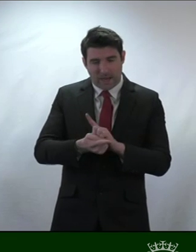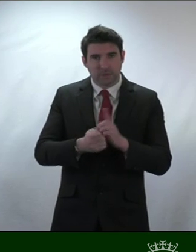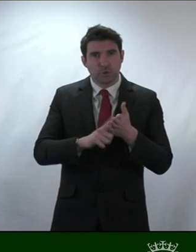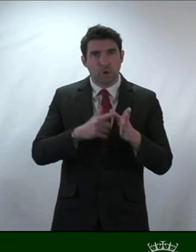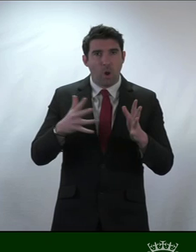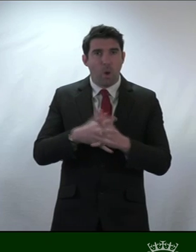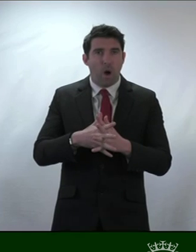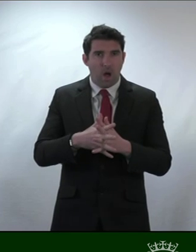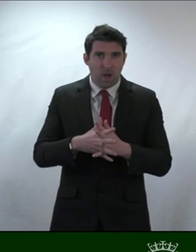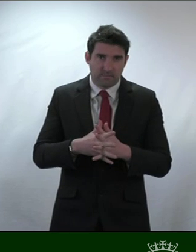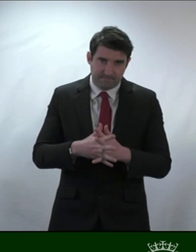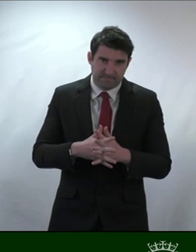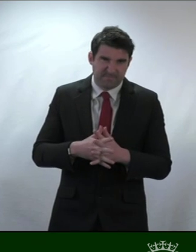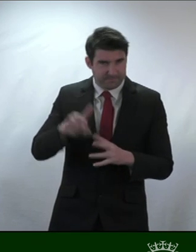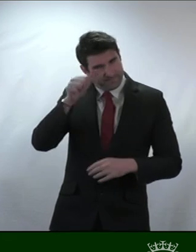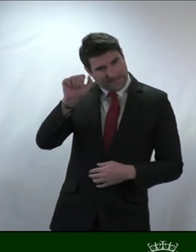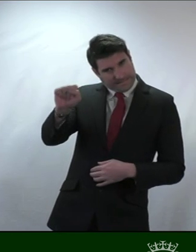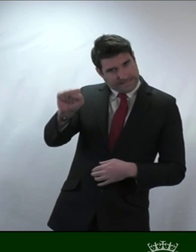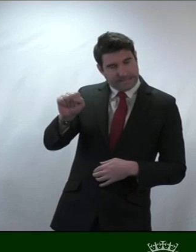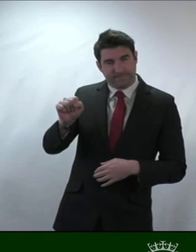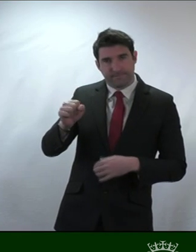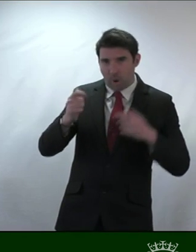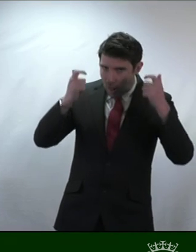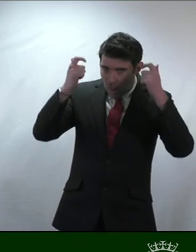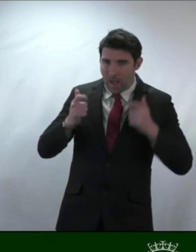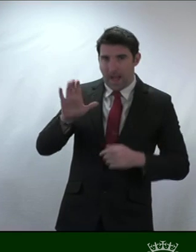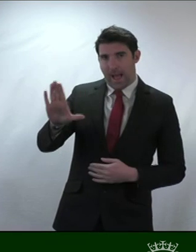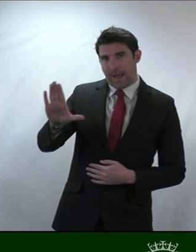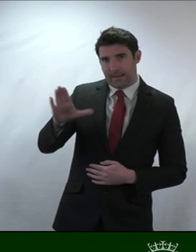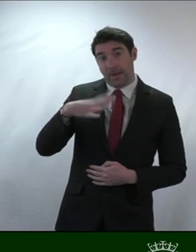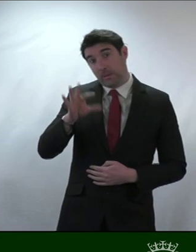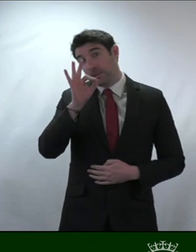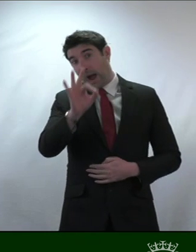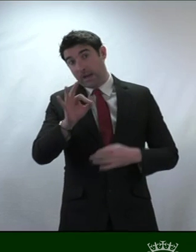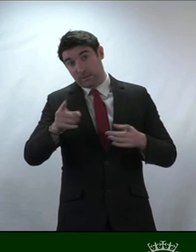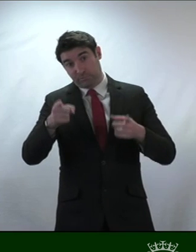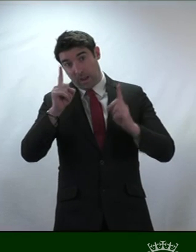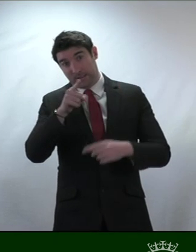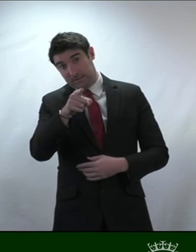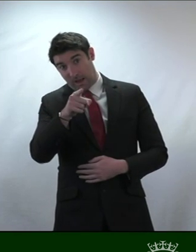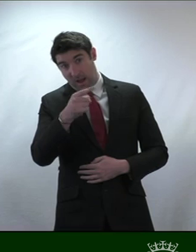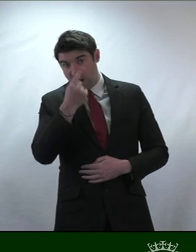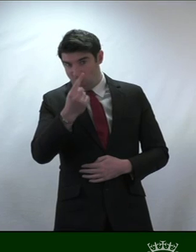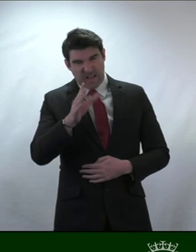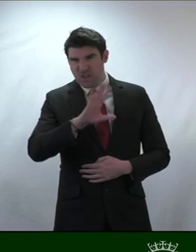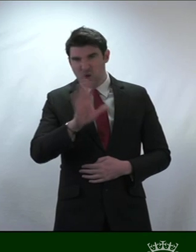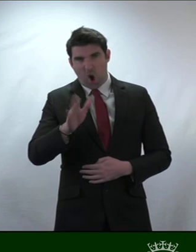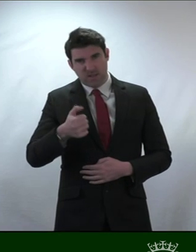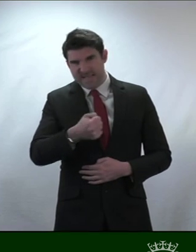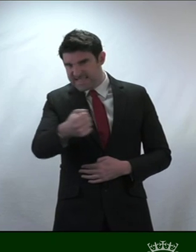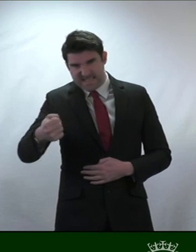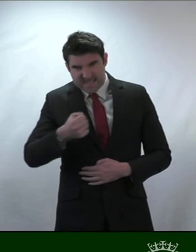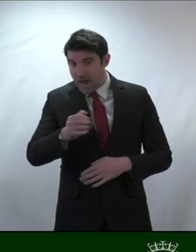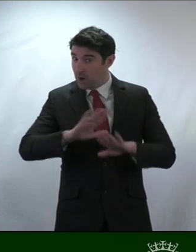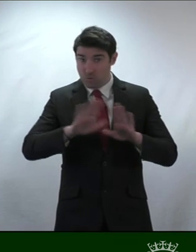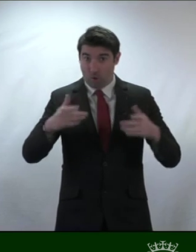May I ask my right hon. Friend, here and now, who is neither smarmy nor a lawyer—